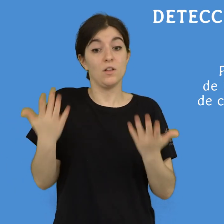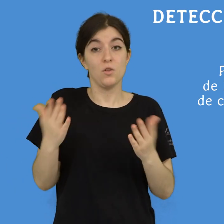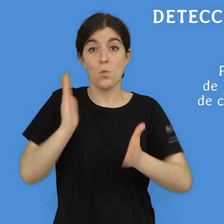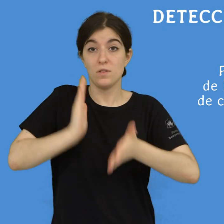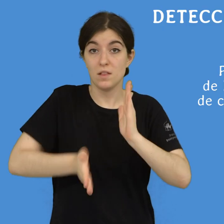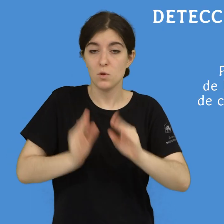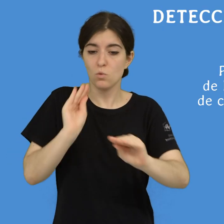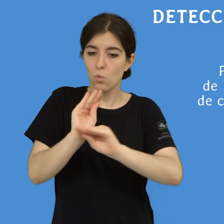terapia